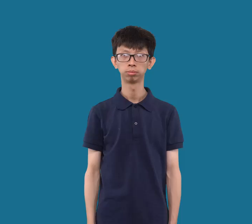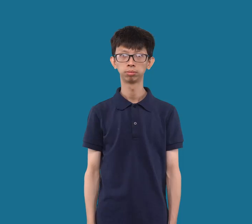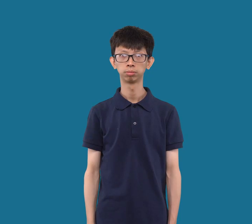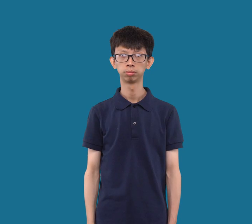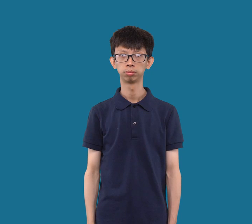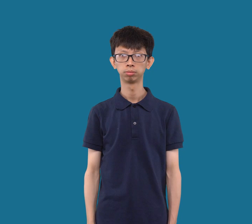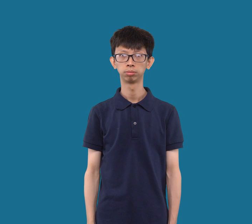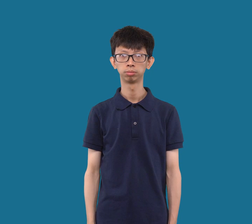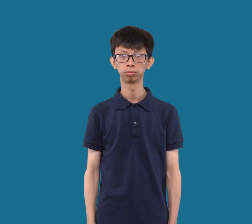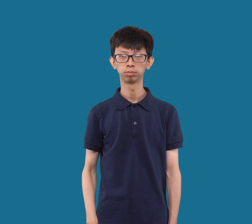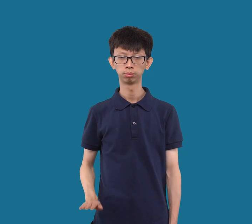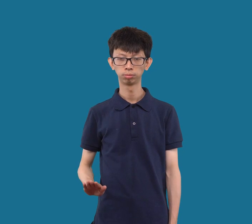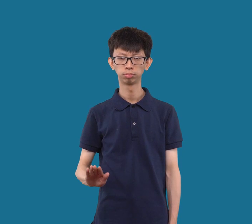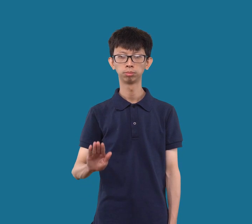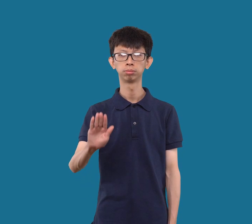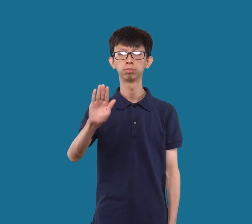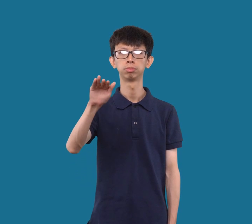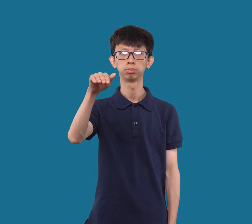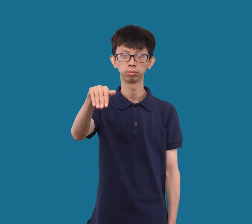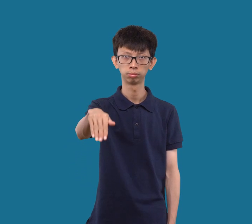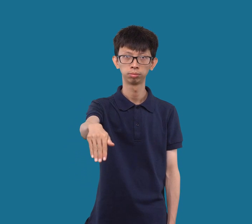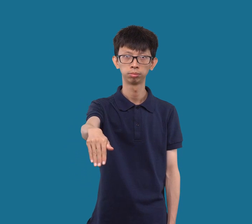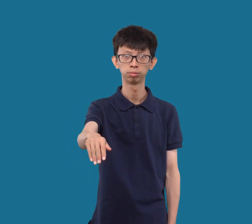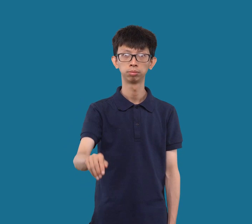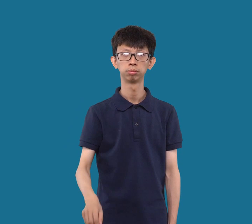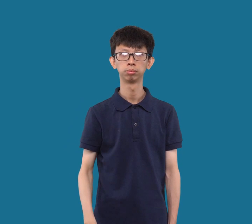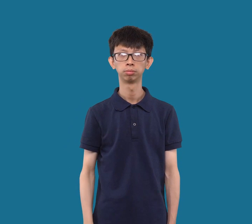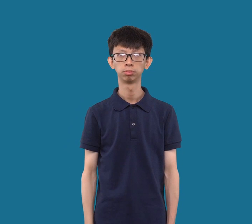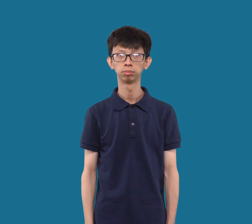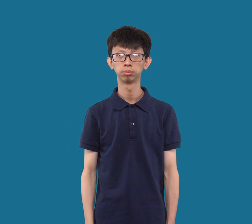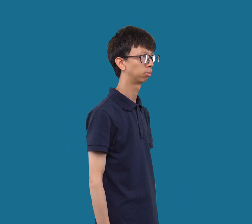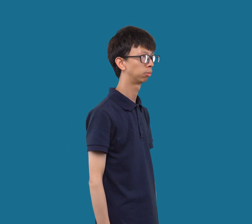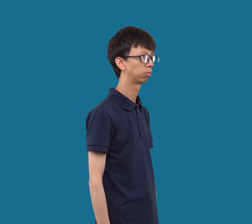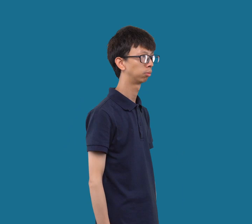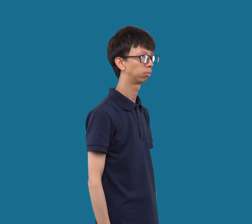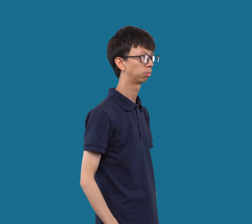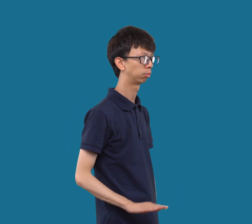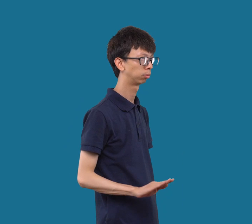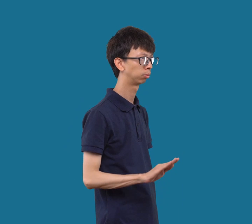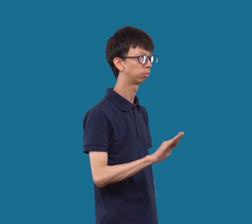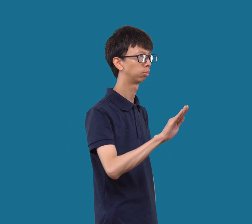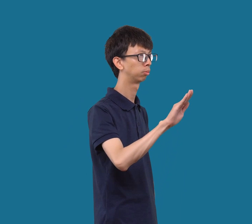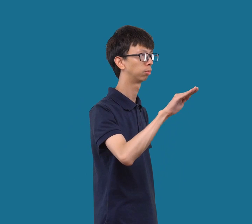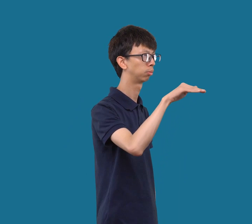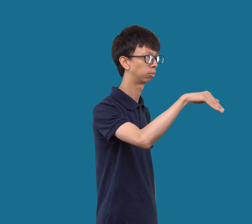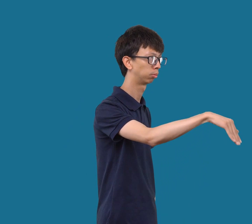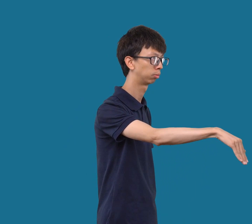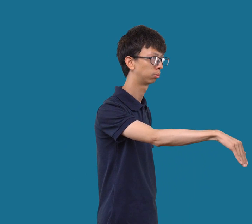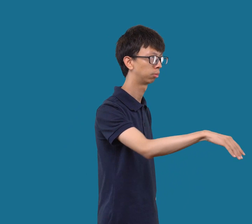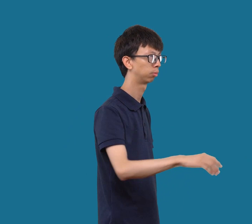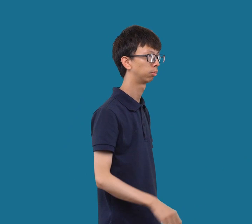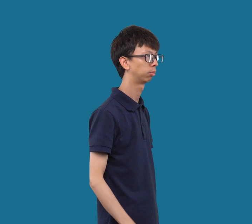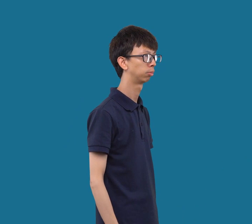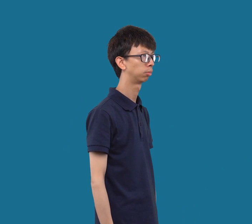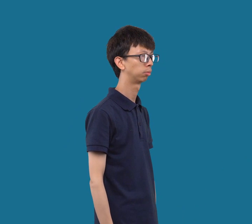dốc